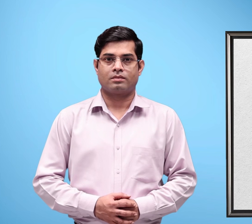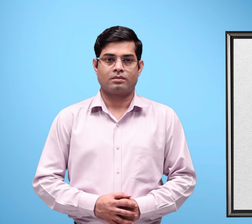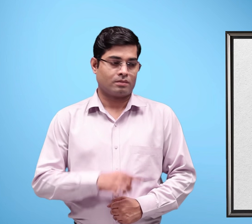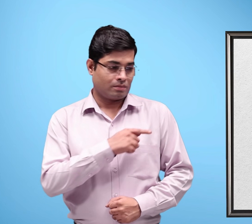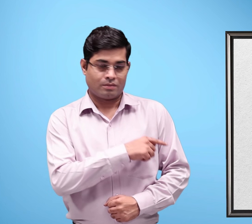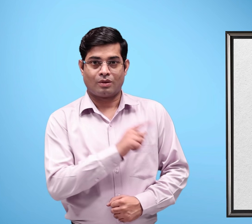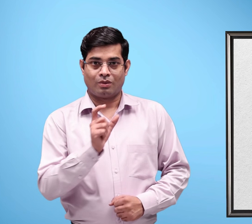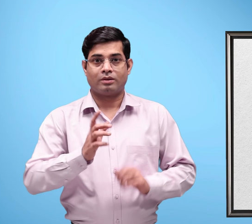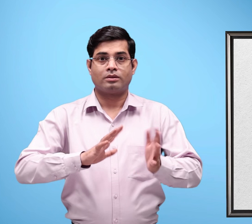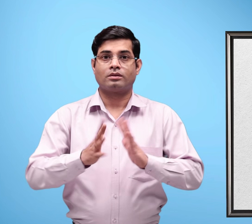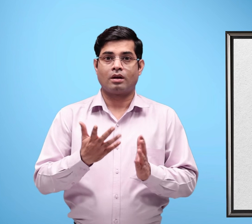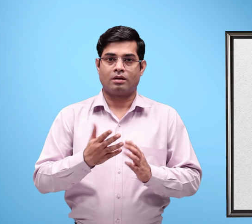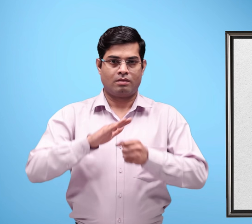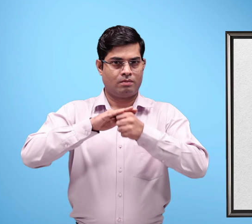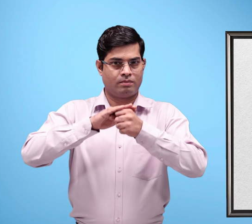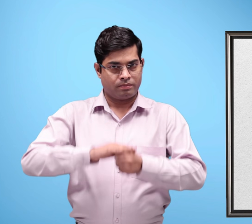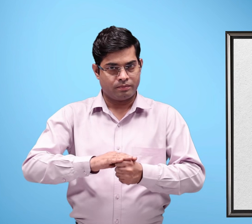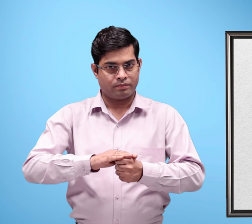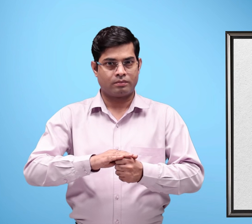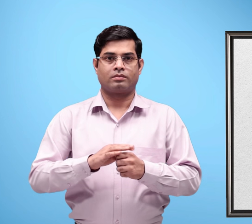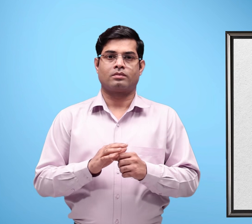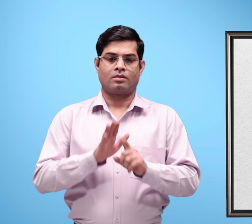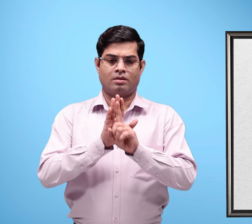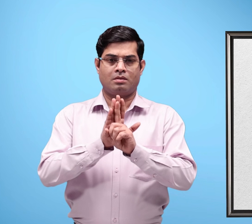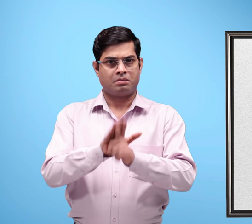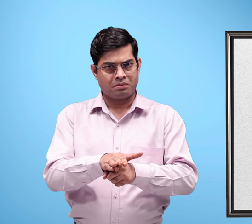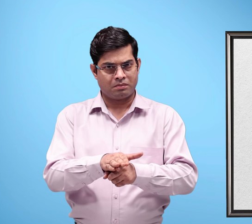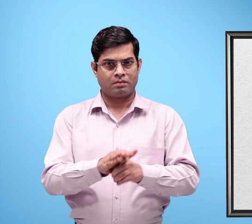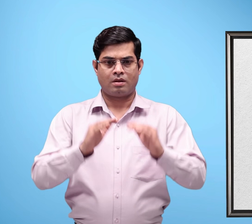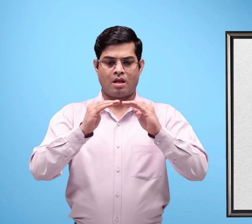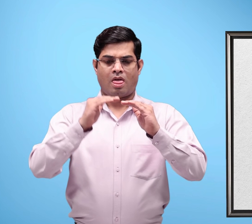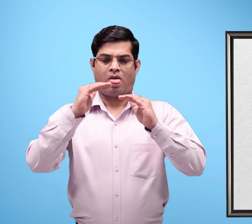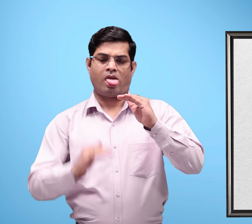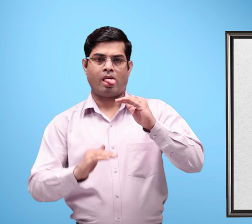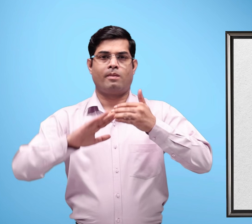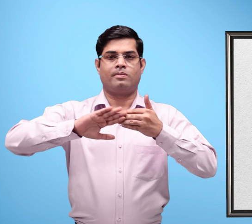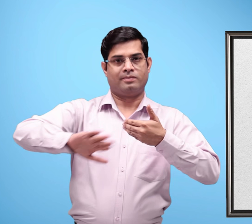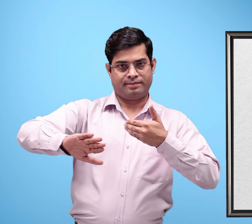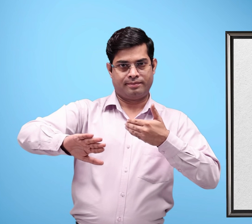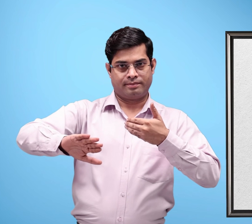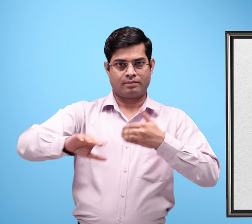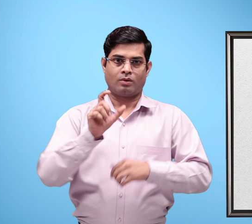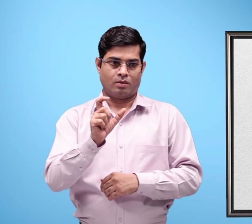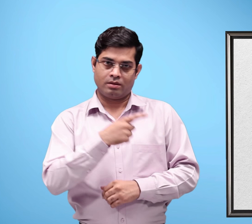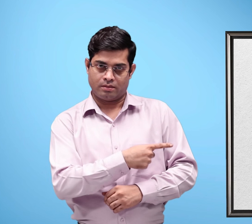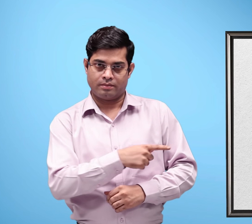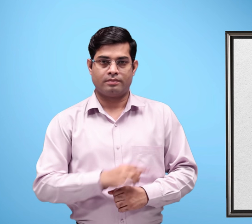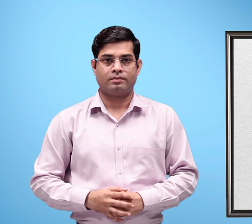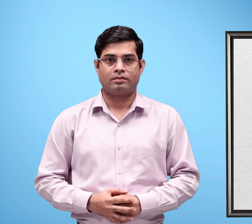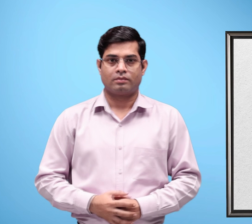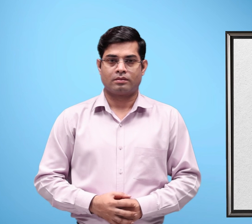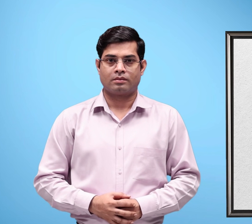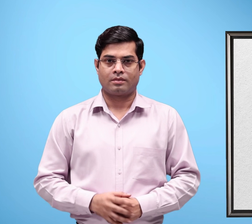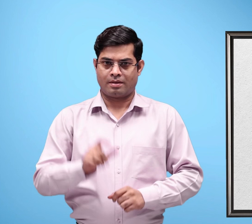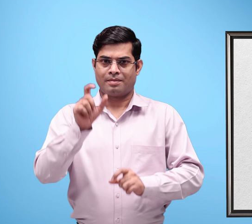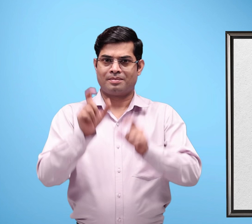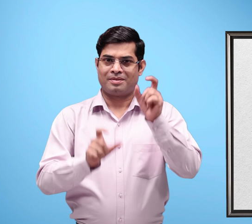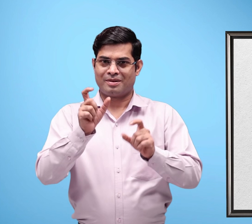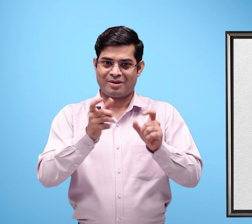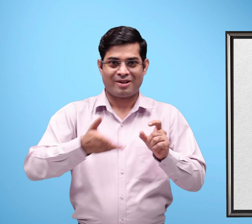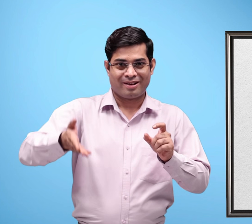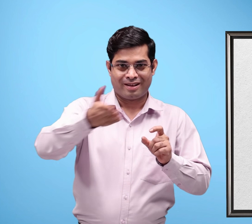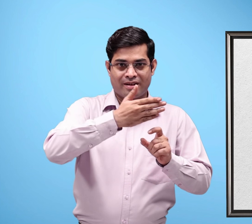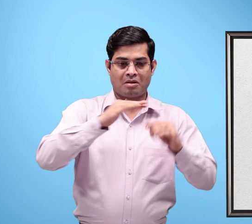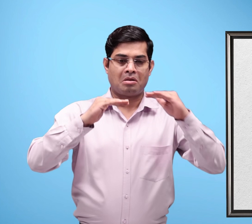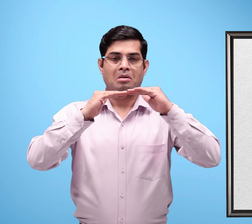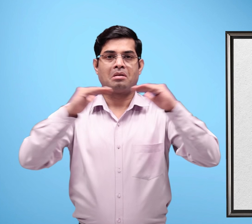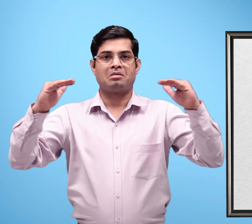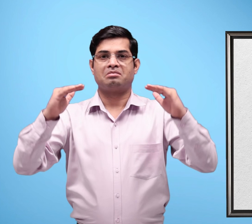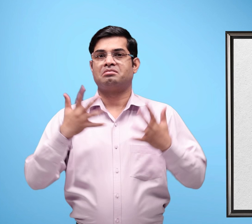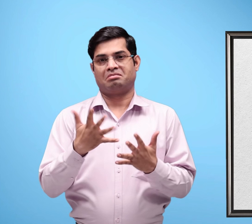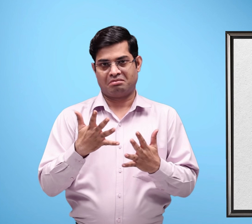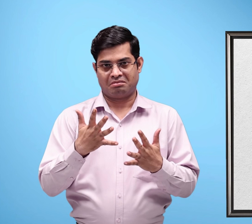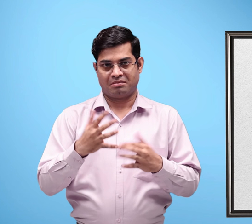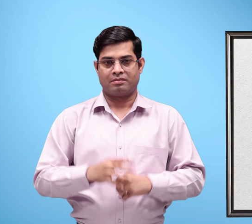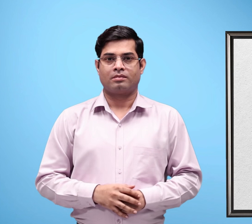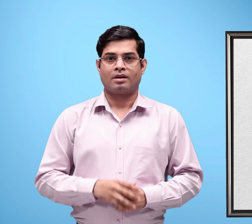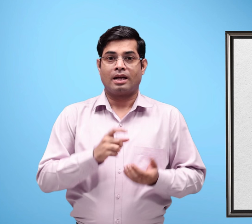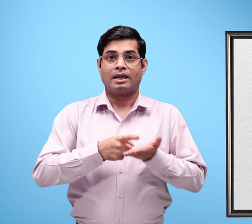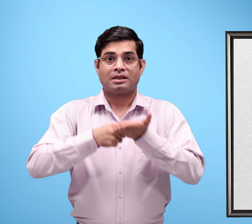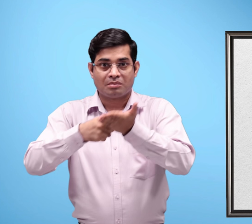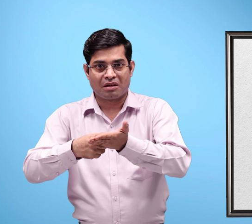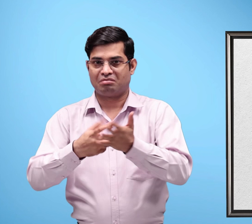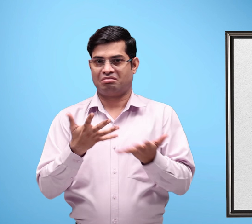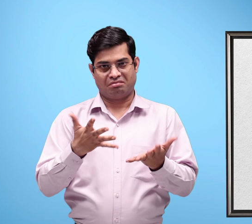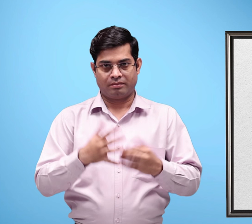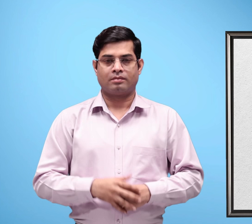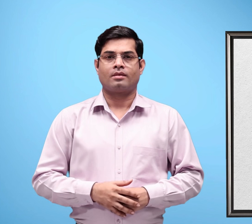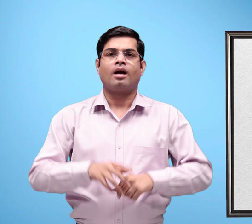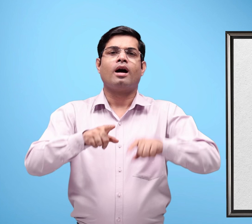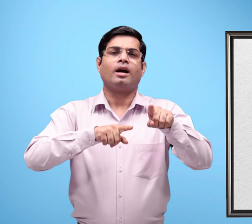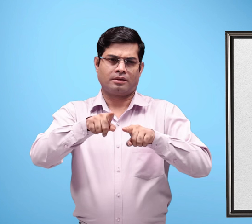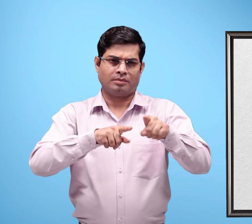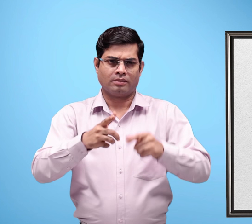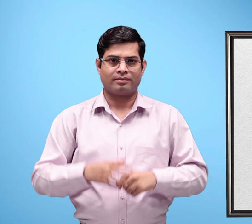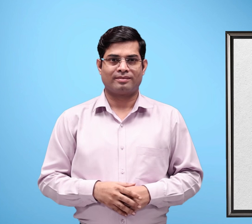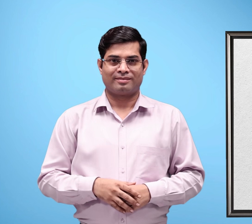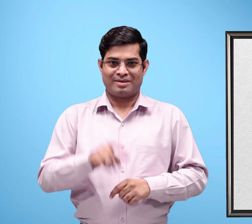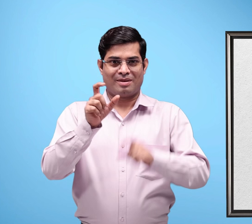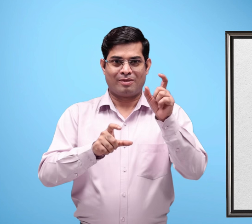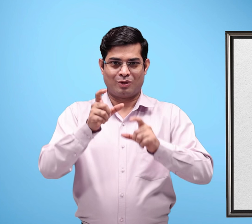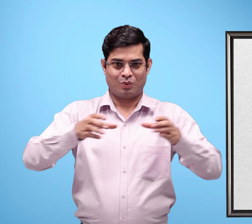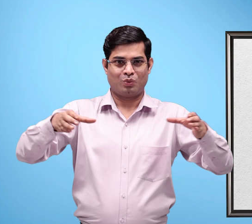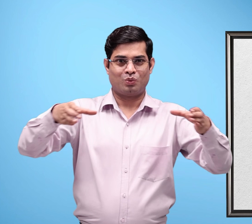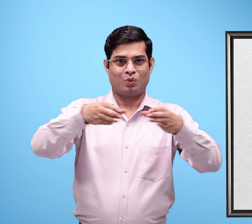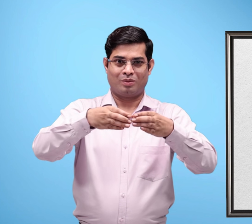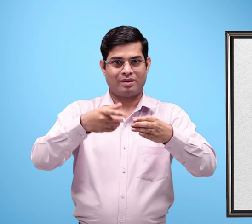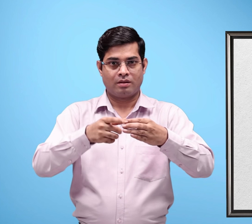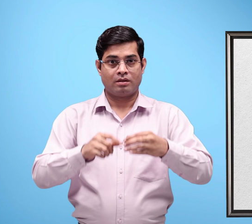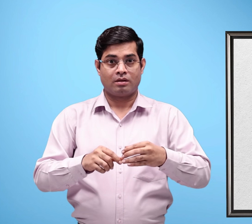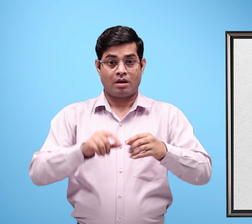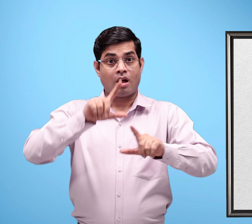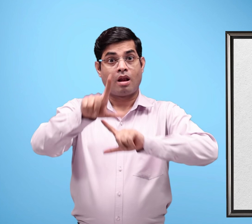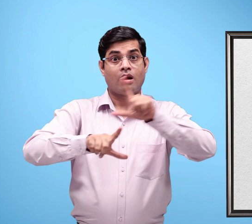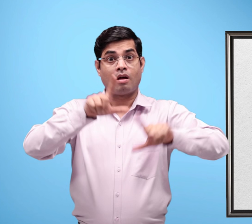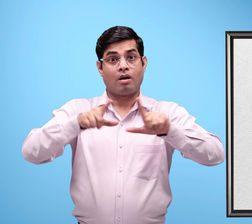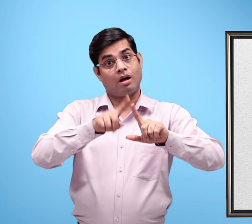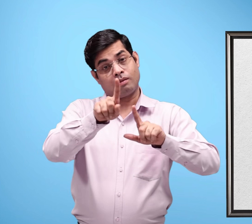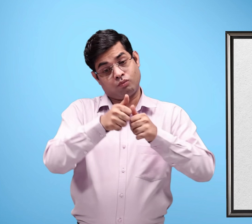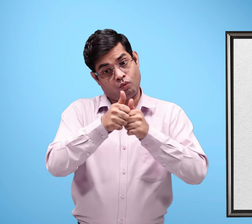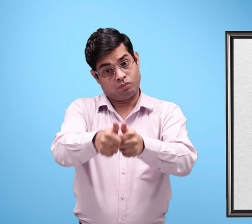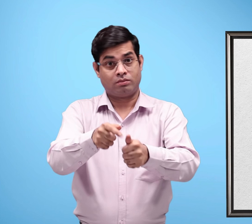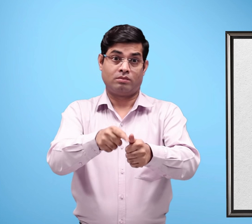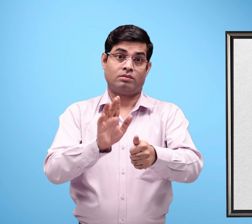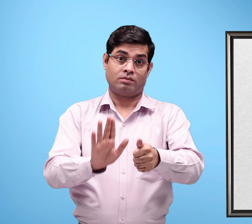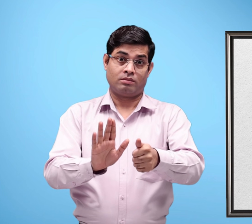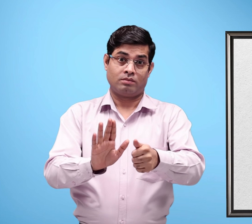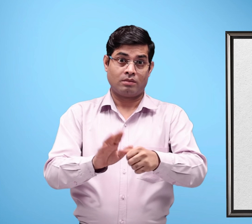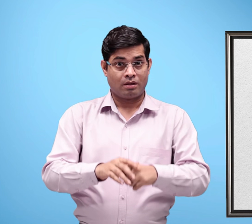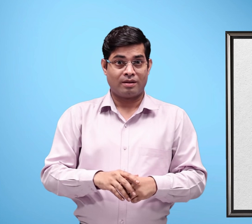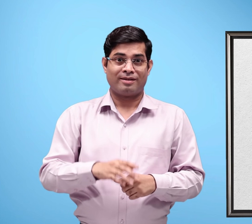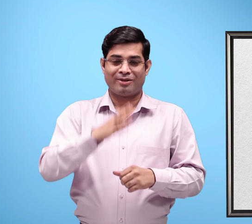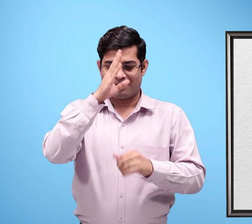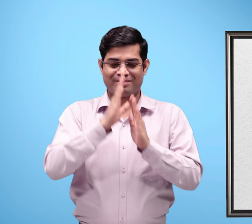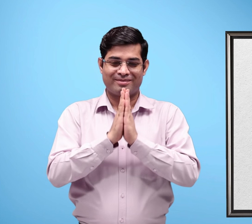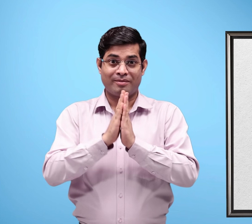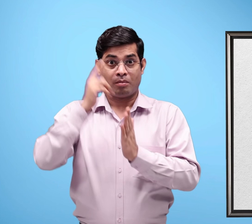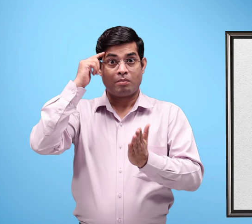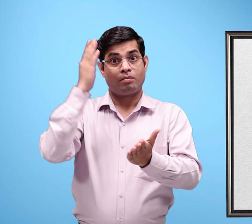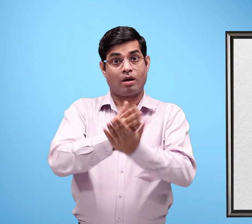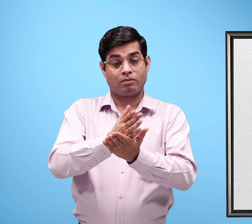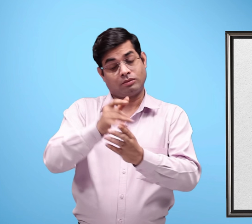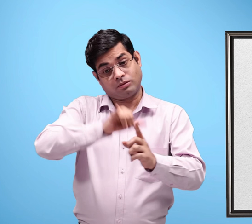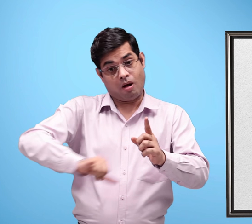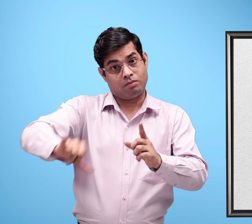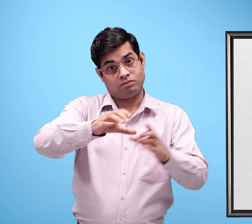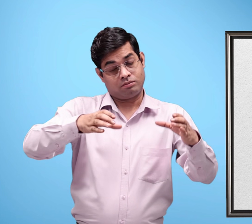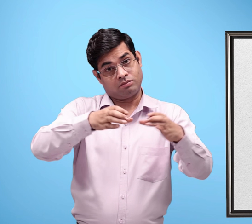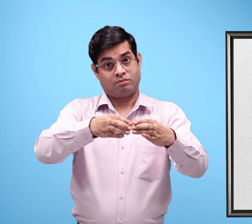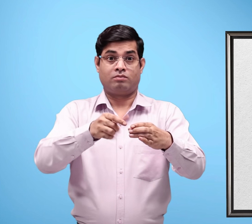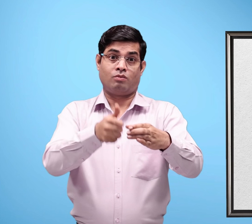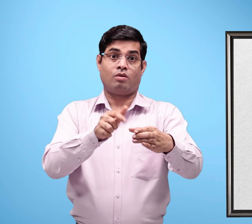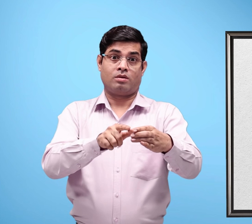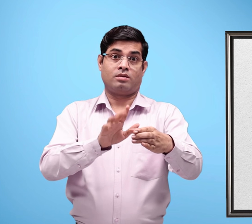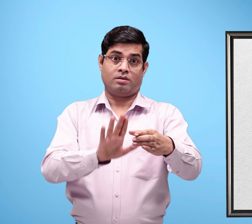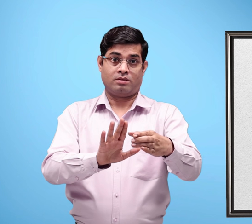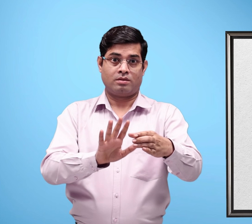Discrimination This sign means discrimination It refers to when people do not treat other people equally or with respect For example, groups of people who may speak a certain language follow a particular religion